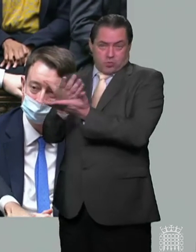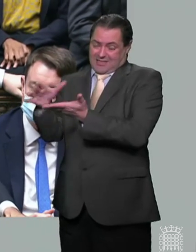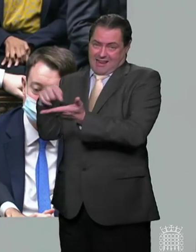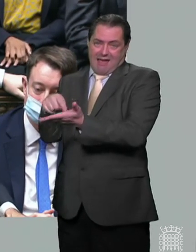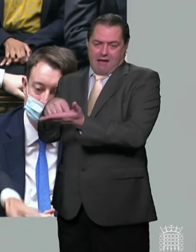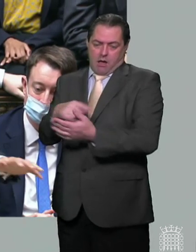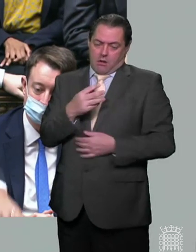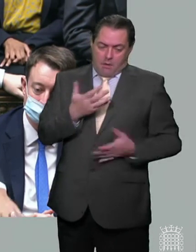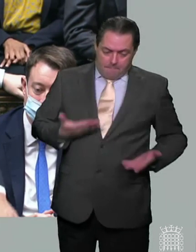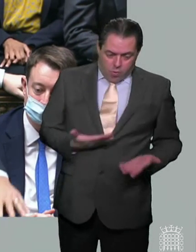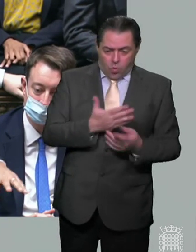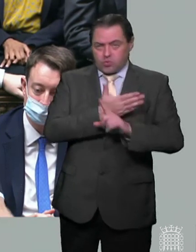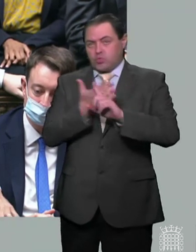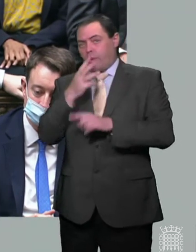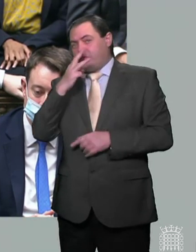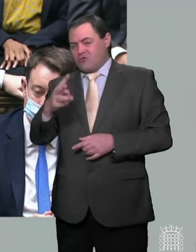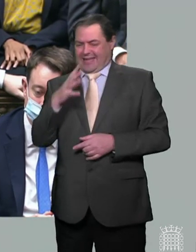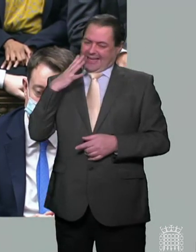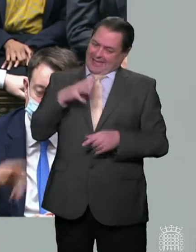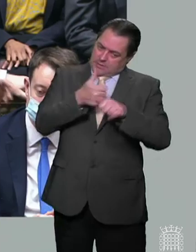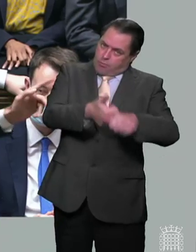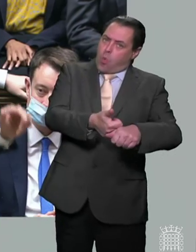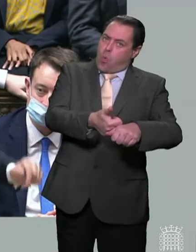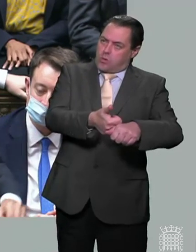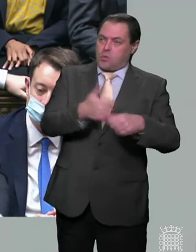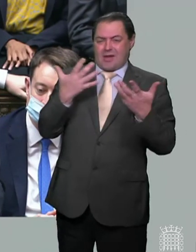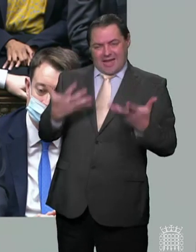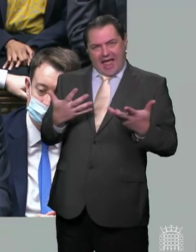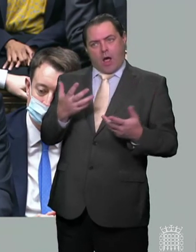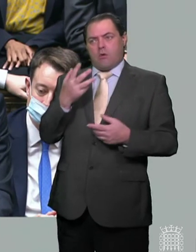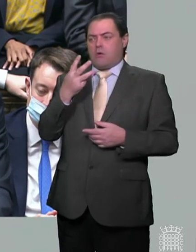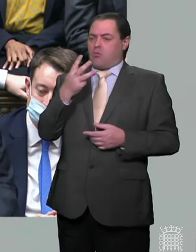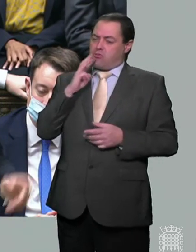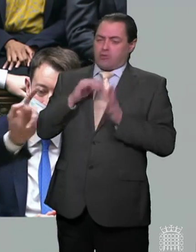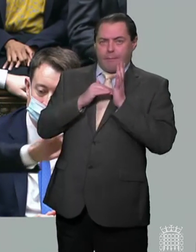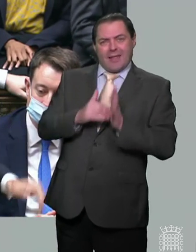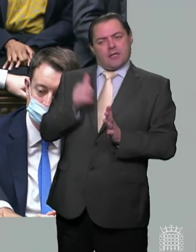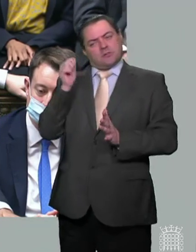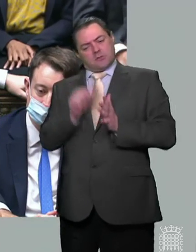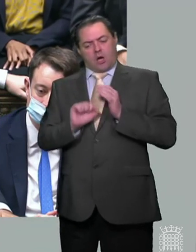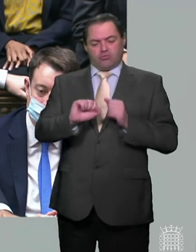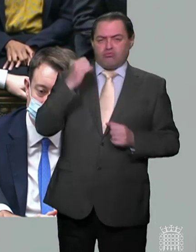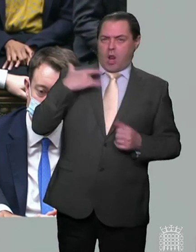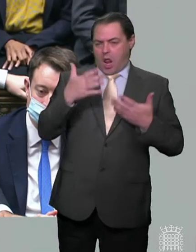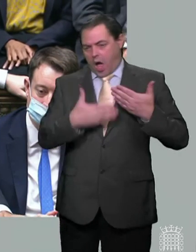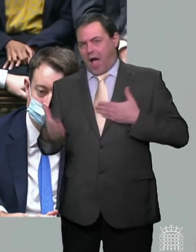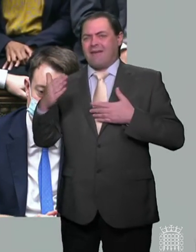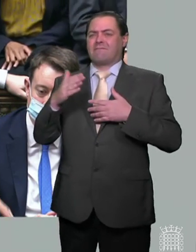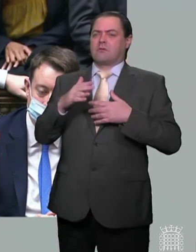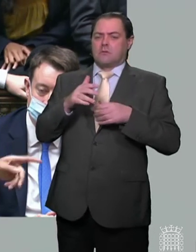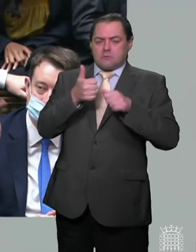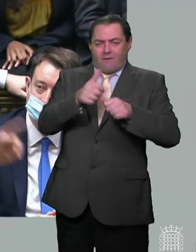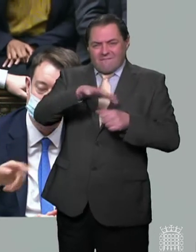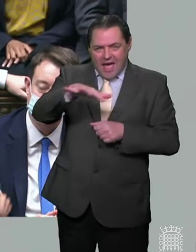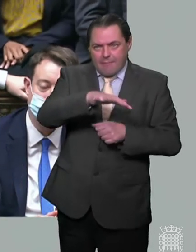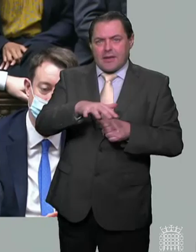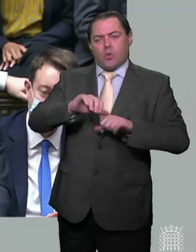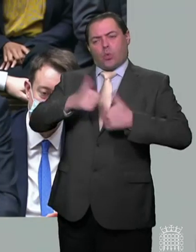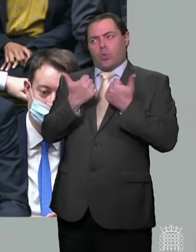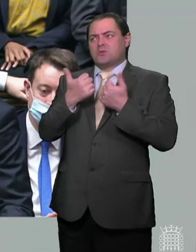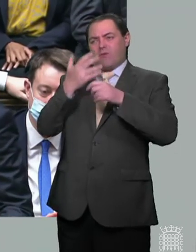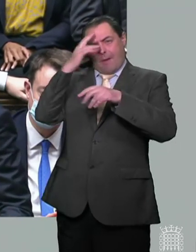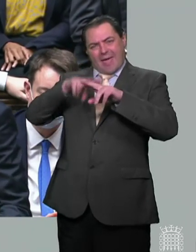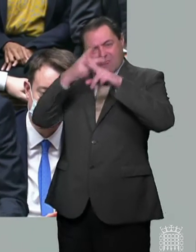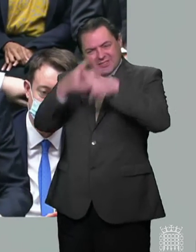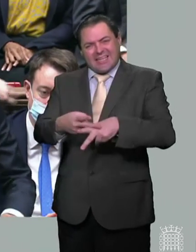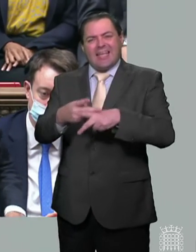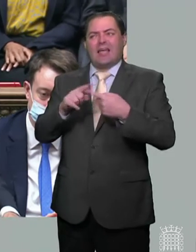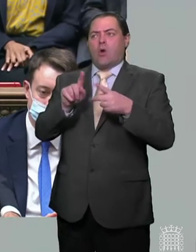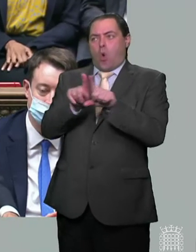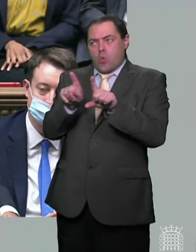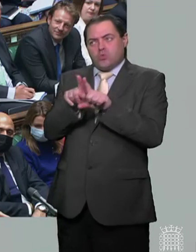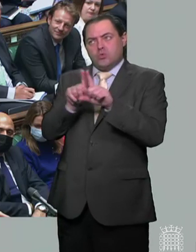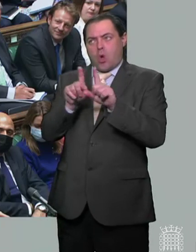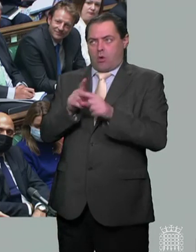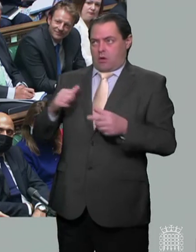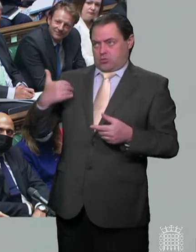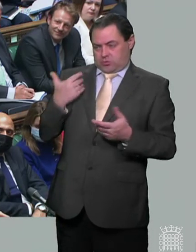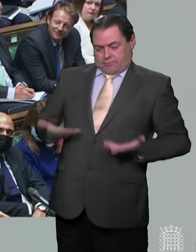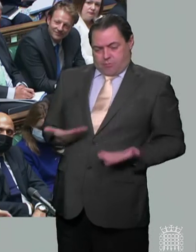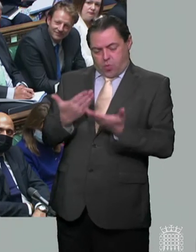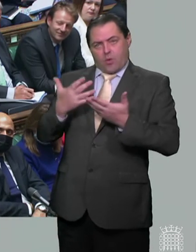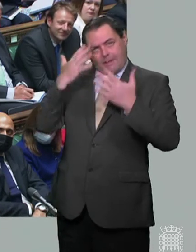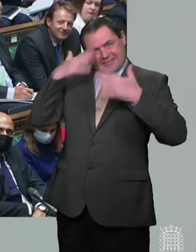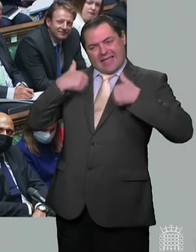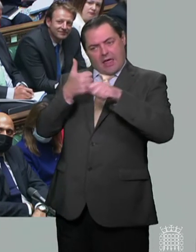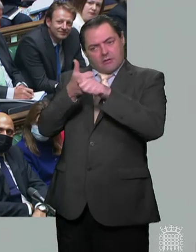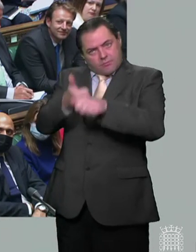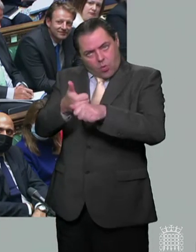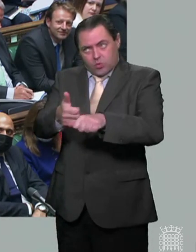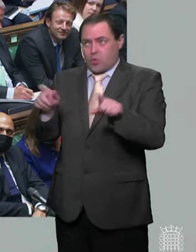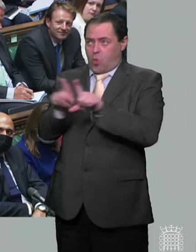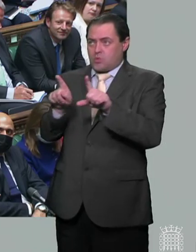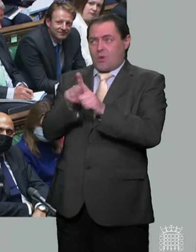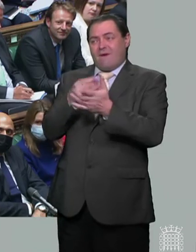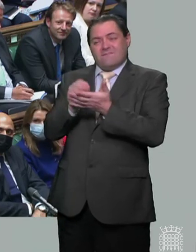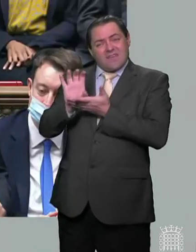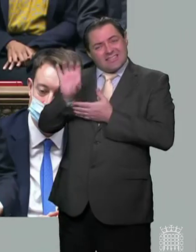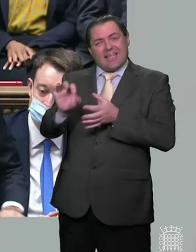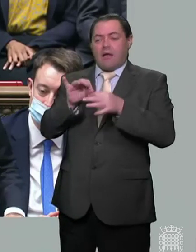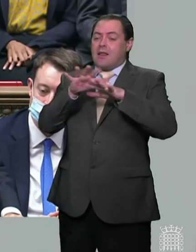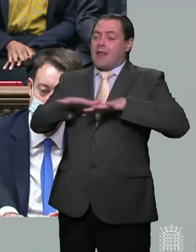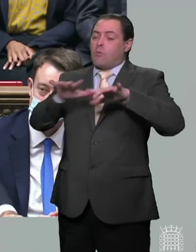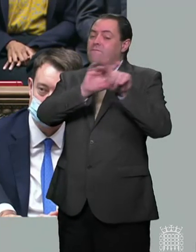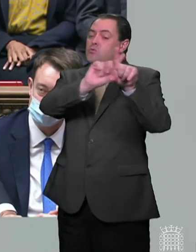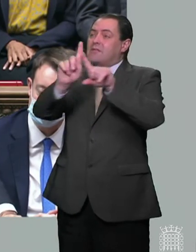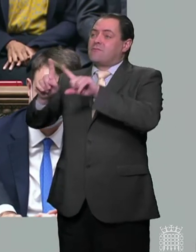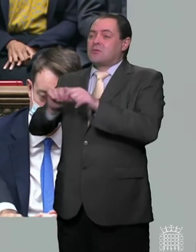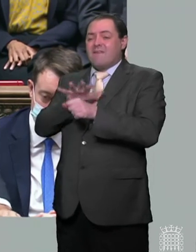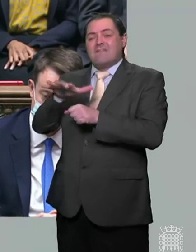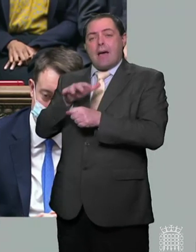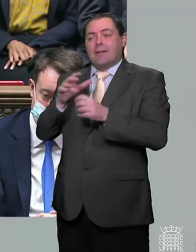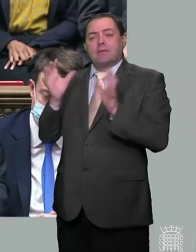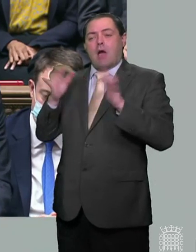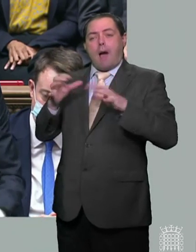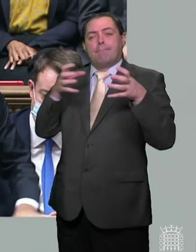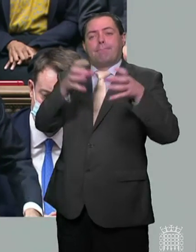We are responding today with £300 million for a start for life offer for families; high-quality parenting programmes; tailored services to help with perinatal mental health; and, I am pleased to tell my honourable Friend the Member for Congleton , funding to create a network of family hubs around the country too.